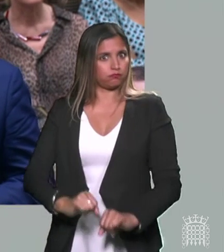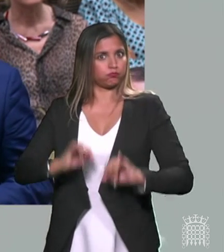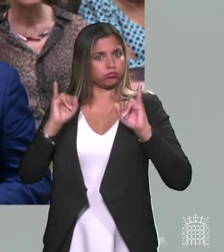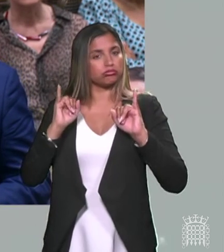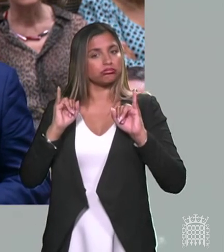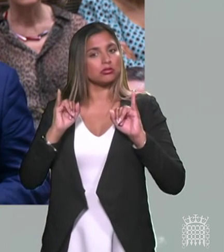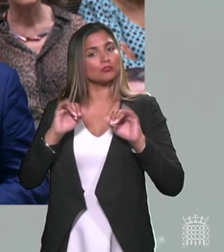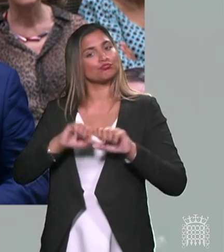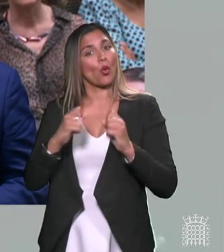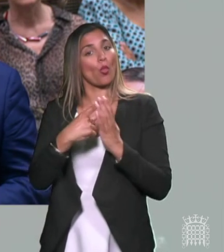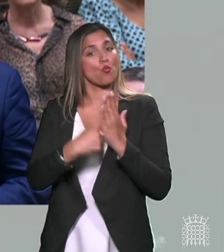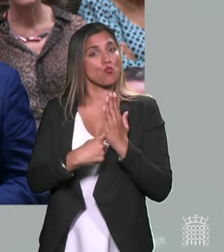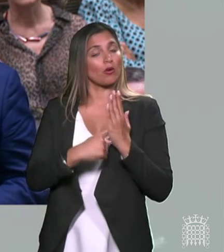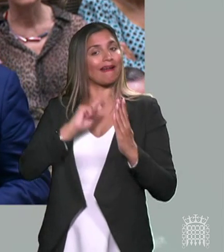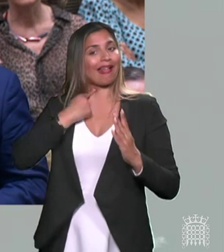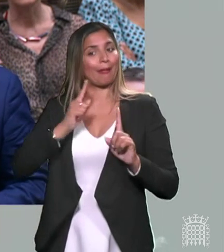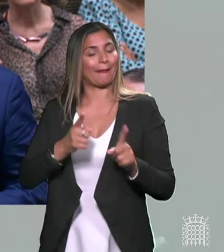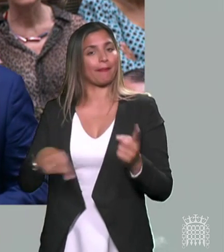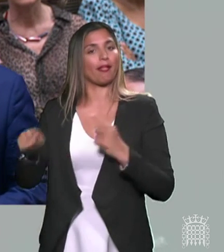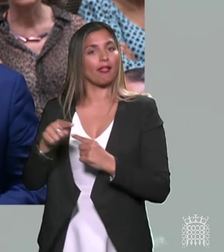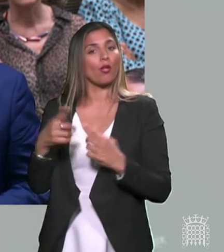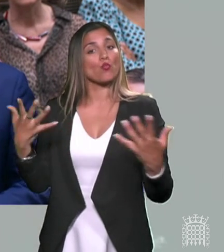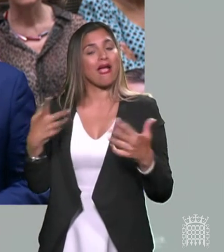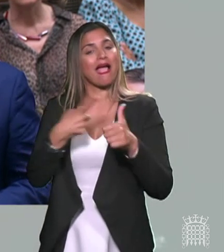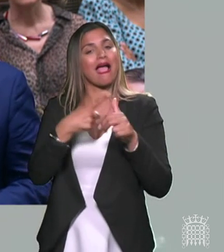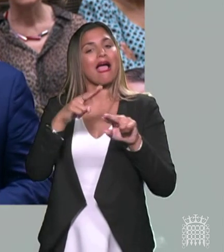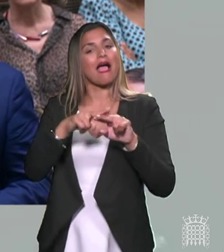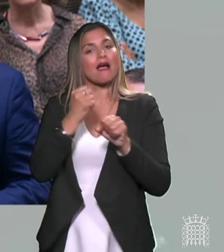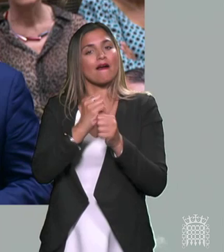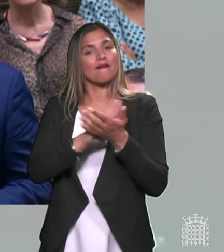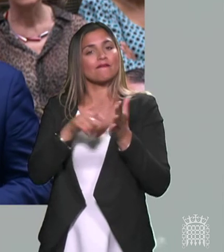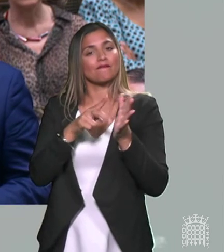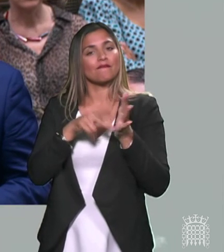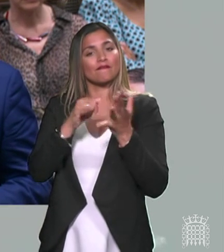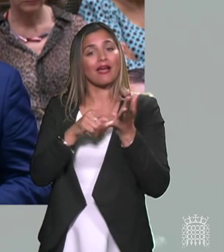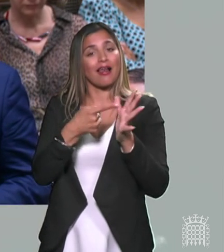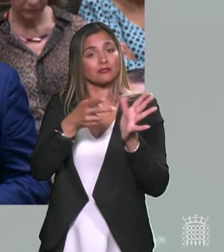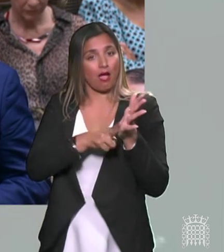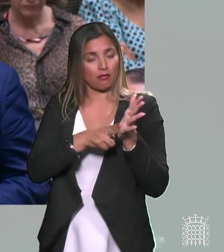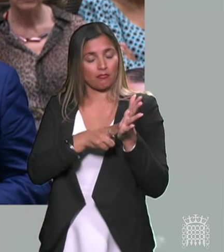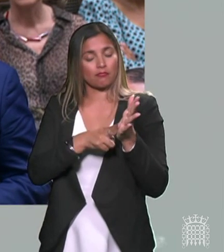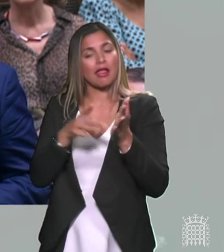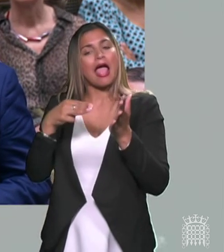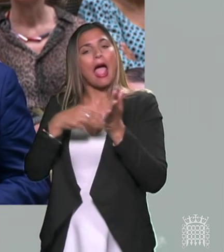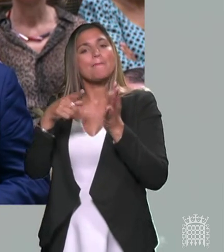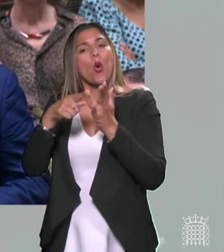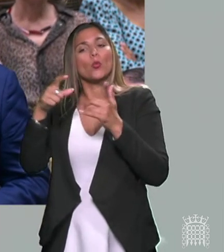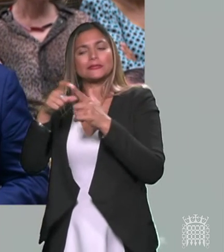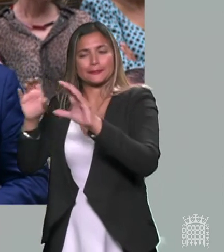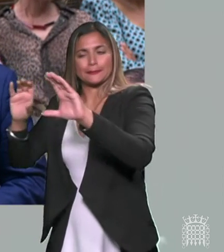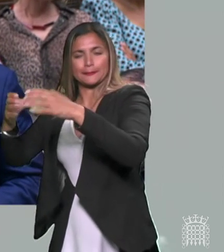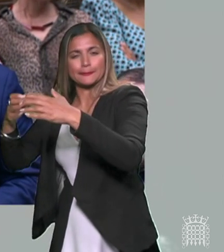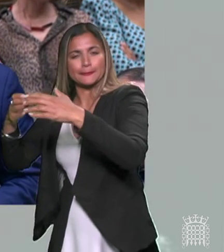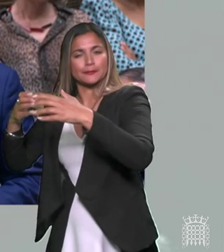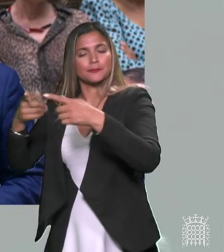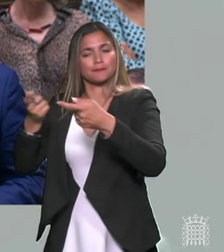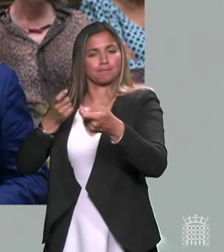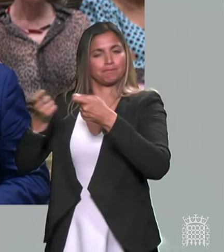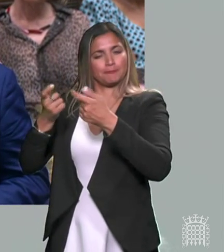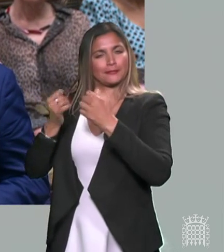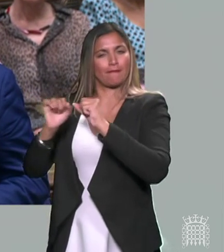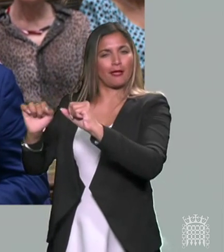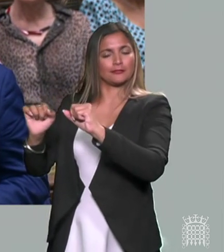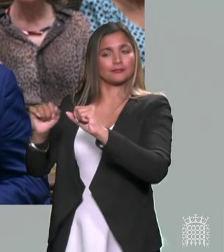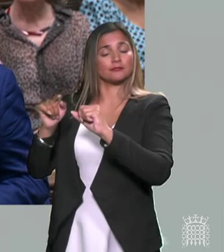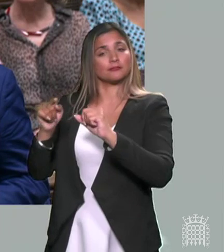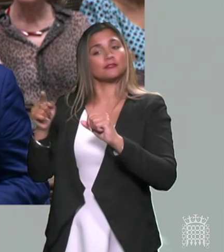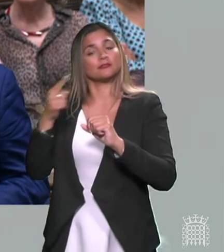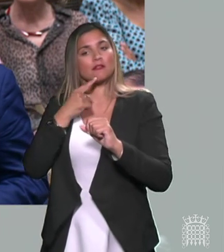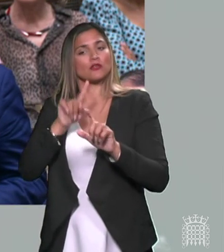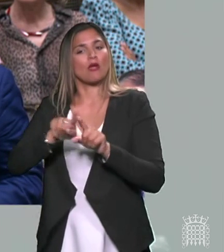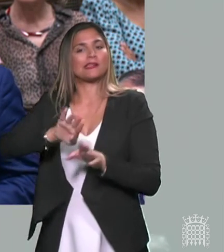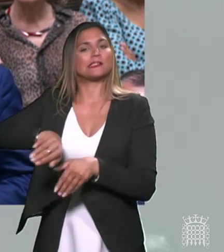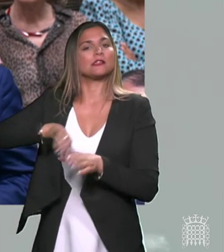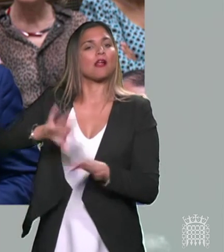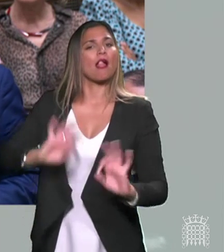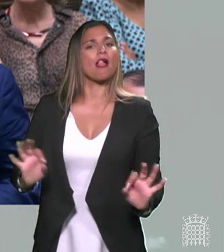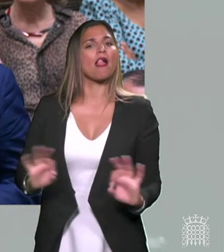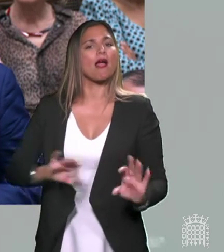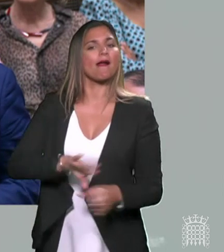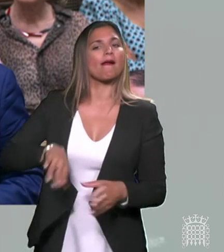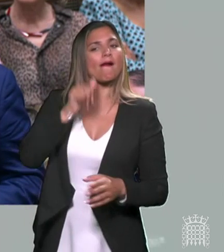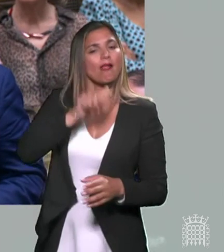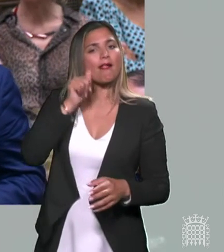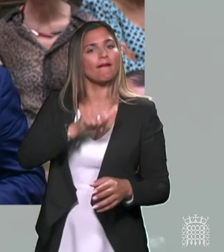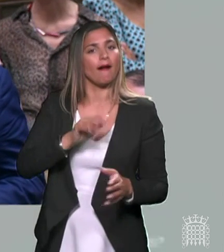Previously, the Government and the Ministry of Defence were determined to sweep this under the carpet, but those who serve in uniform, and the public they protect, deserve better.